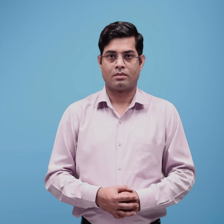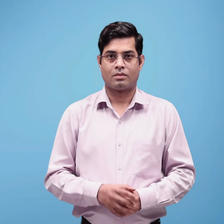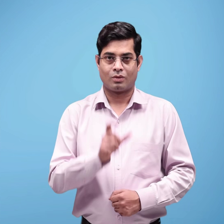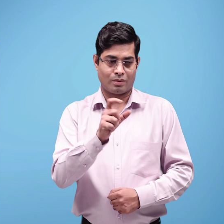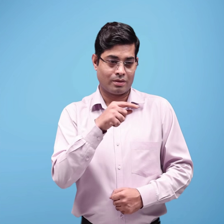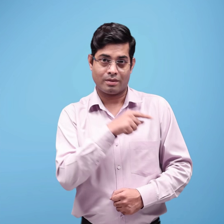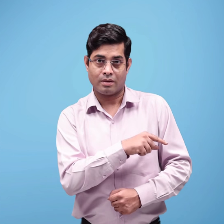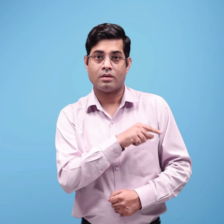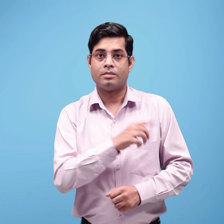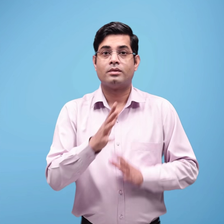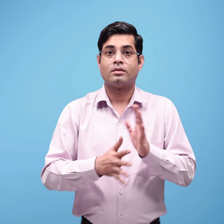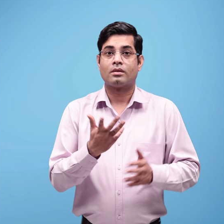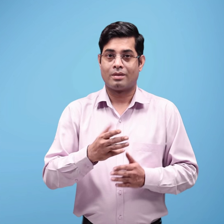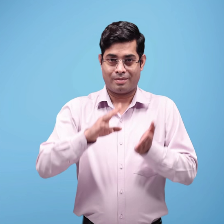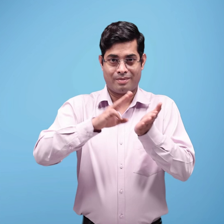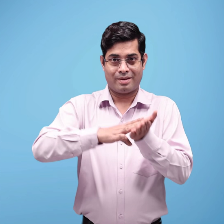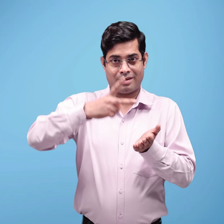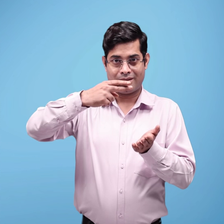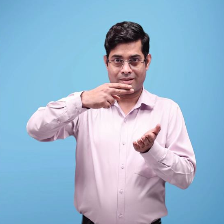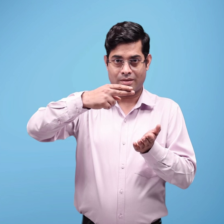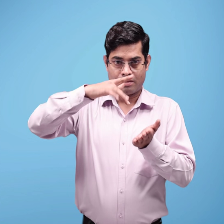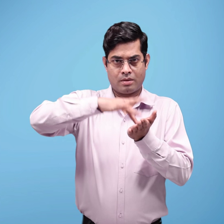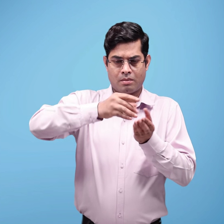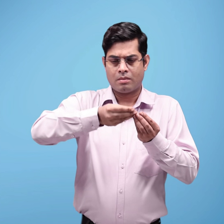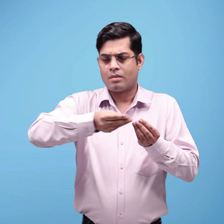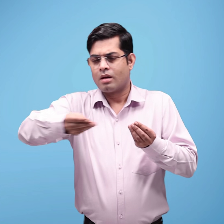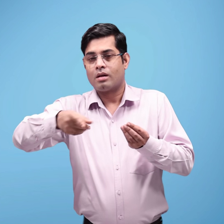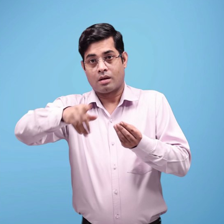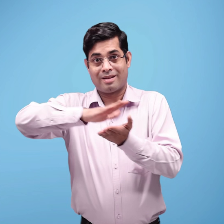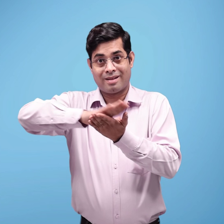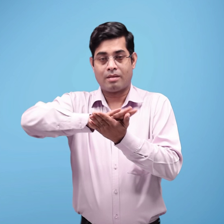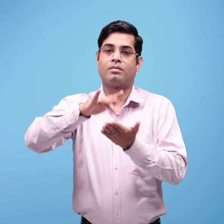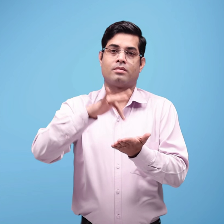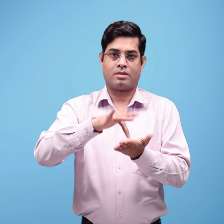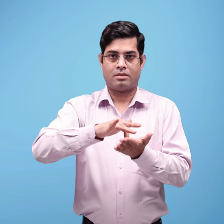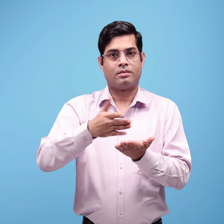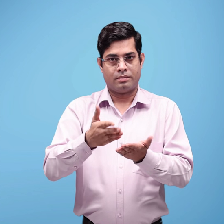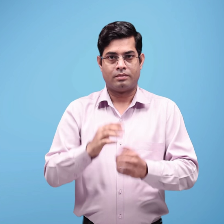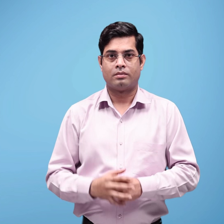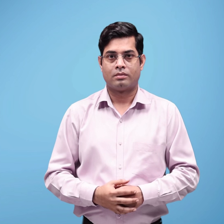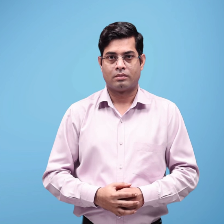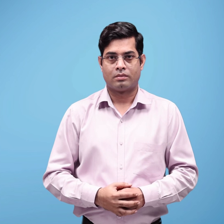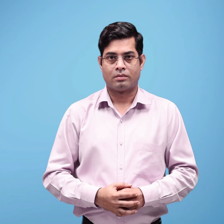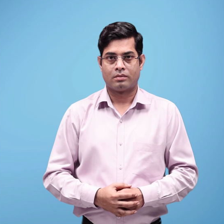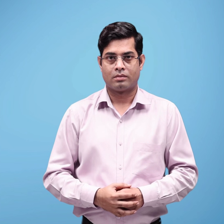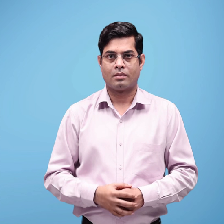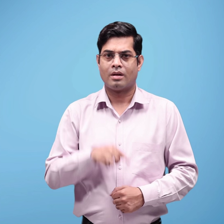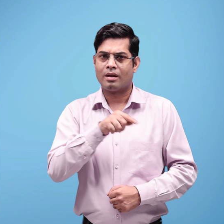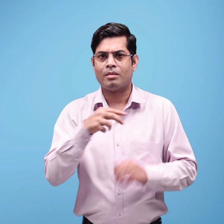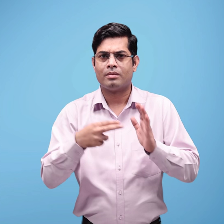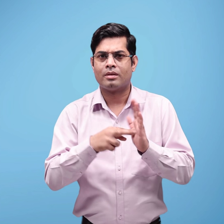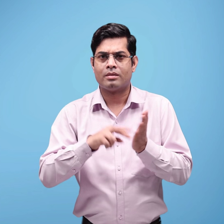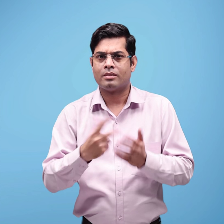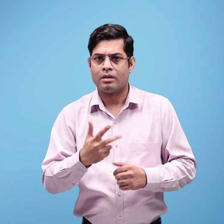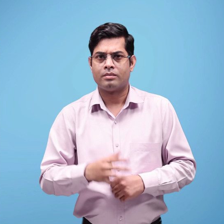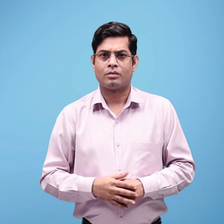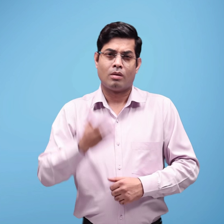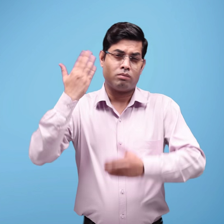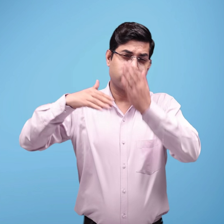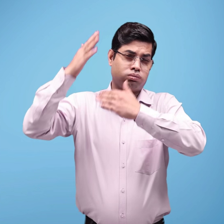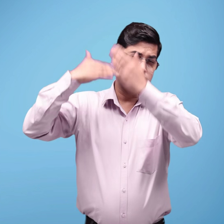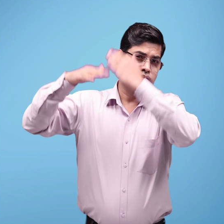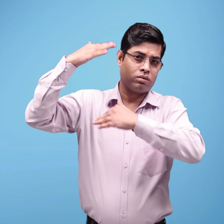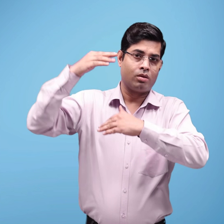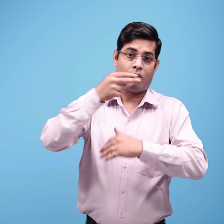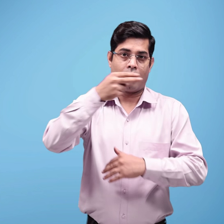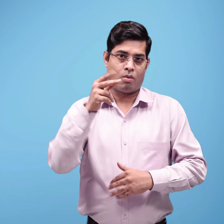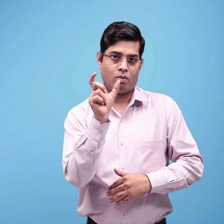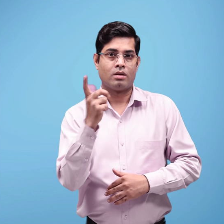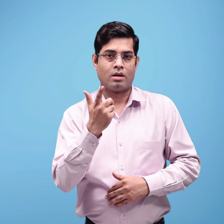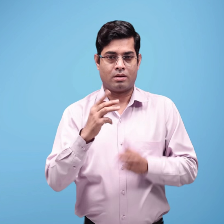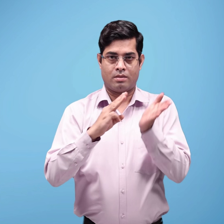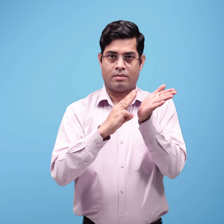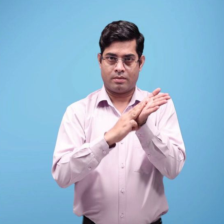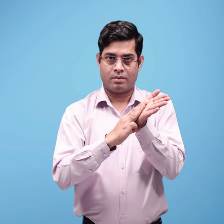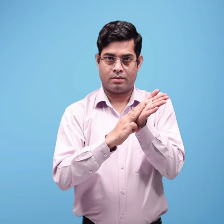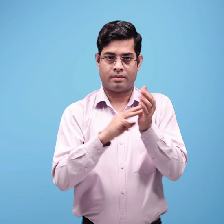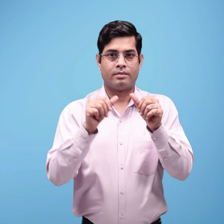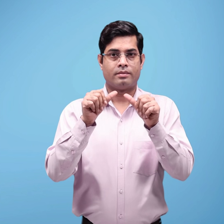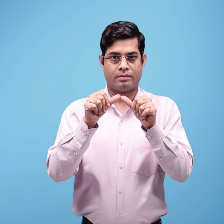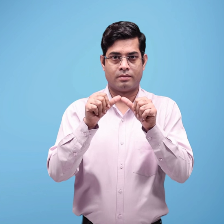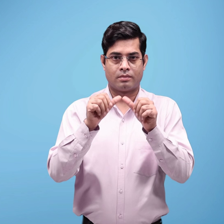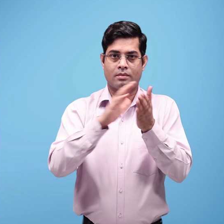Hastinapura This sign refers to Hastinapura. In the Mahabharata, it was the capital city of the Kurus.